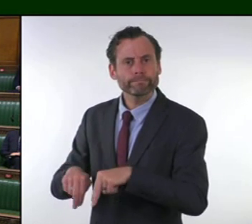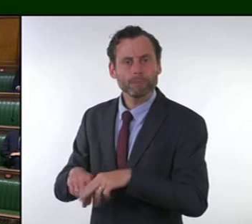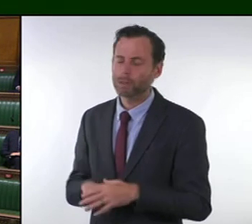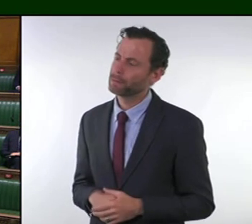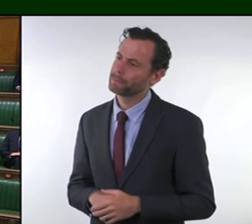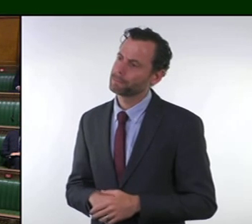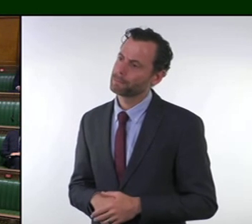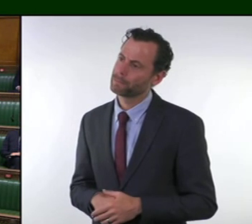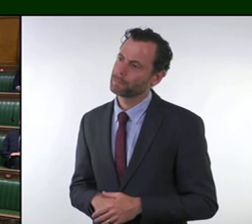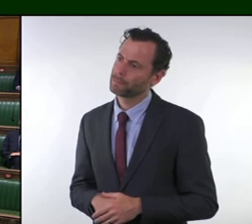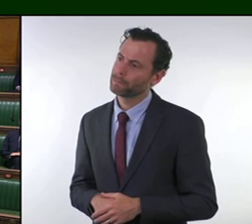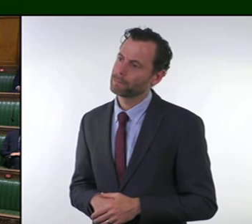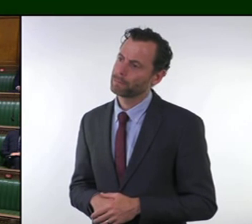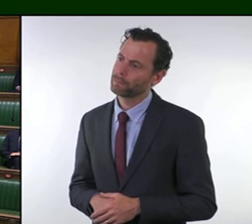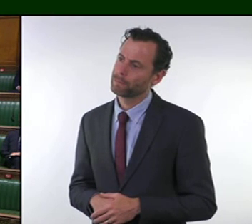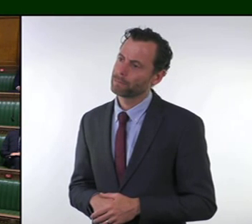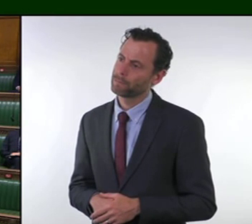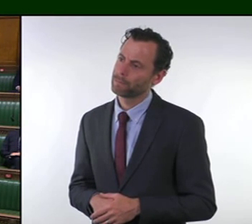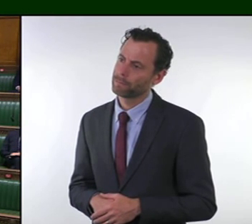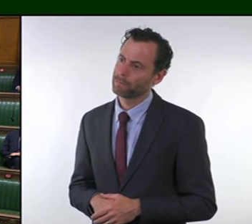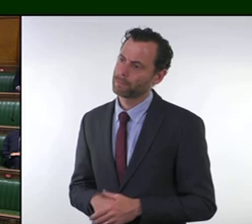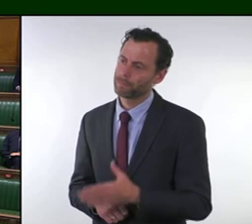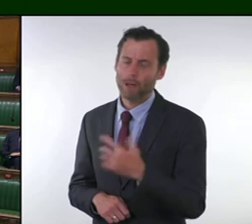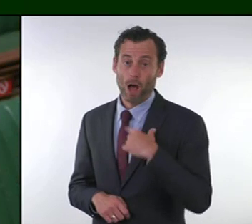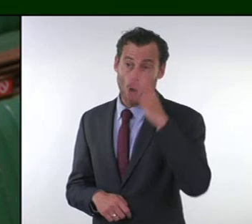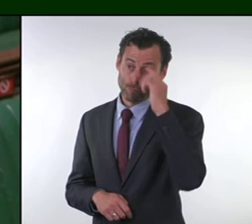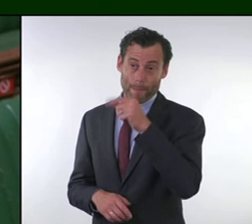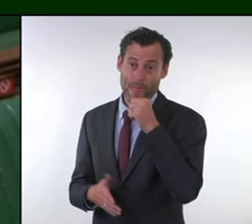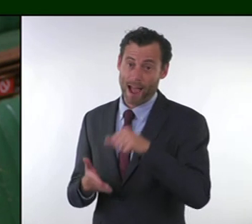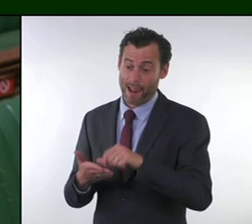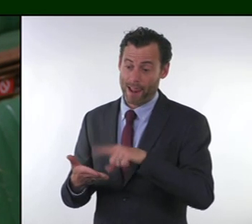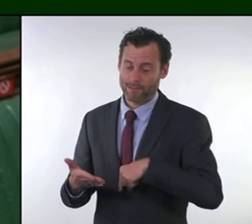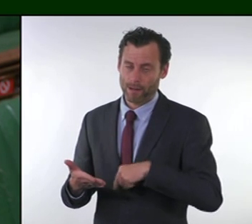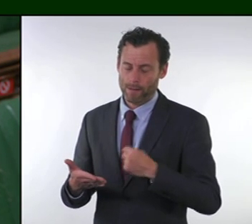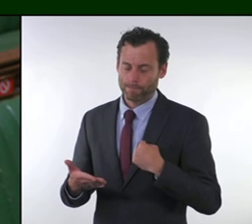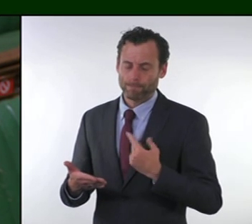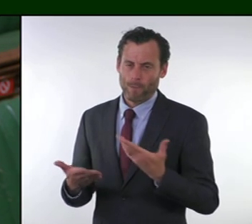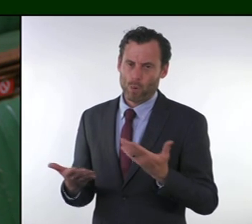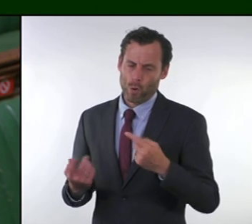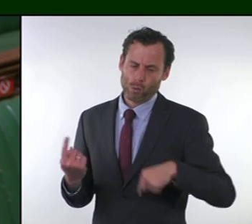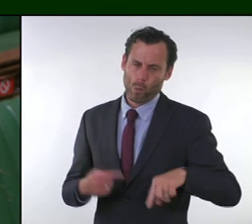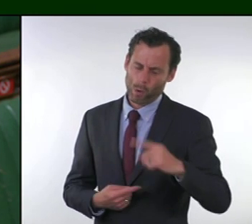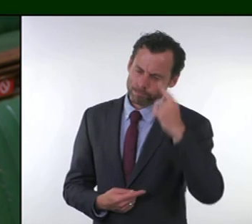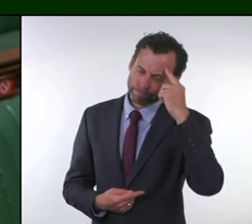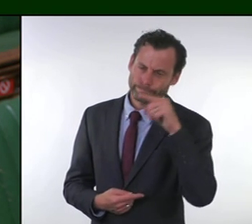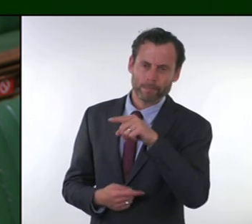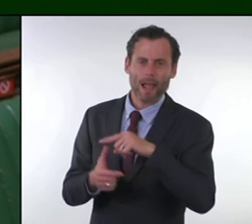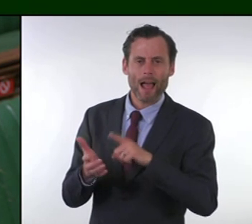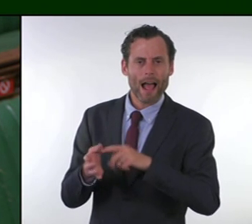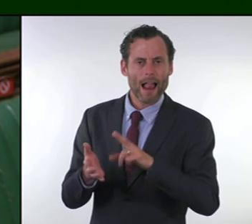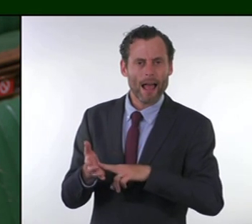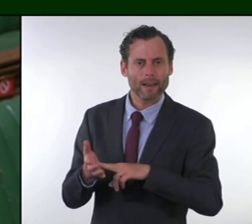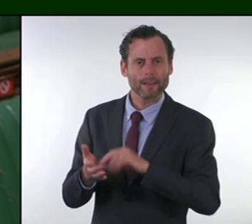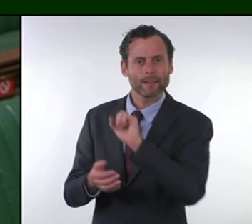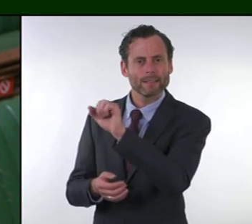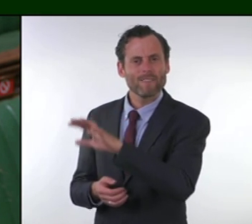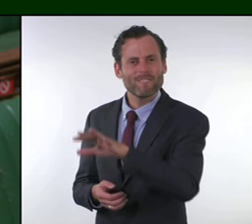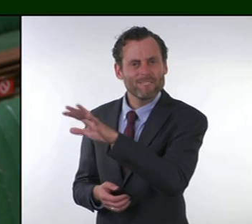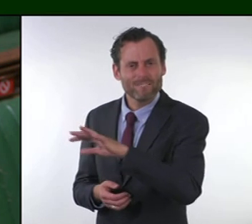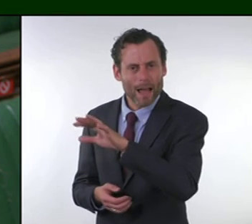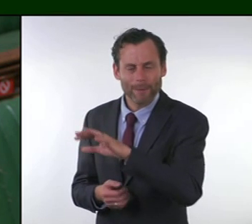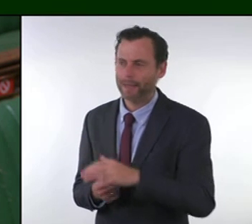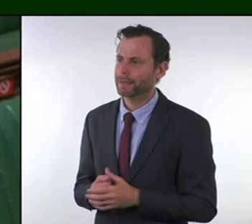I do indeed remember that letter, and I know that the thoughts and sympathies of the whole House will be with Alan and his family.